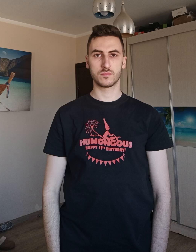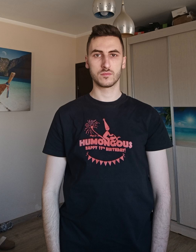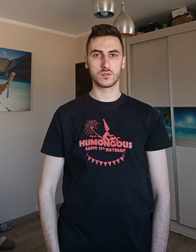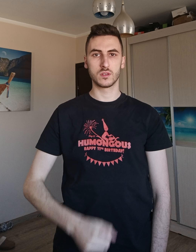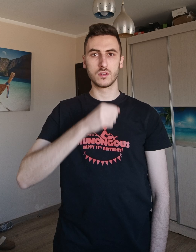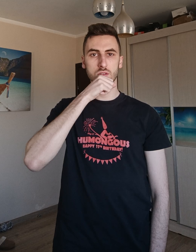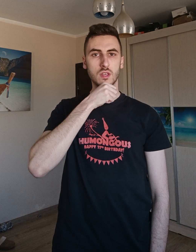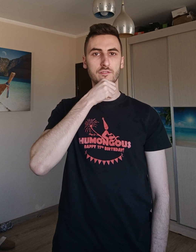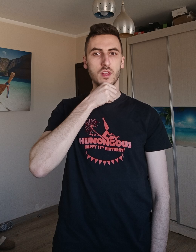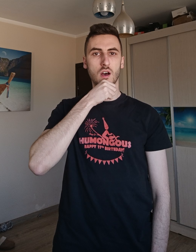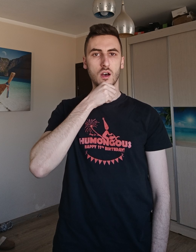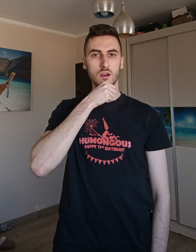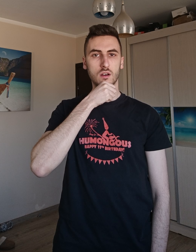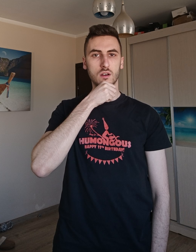סבתא